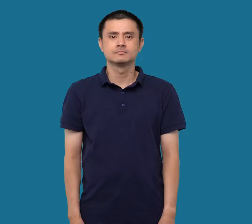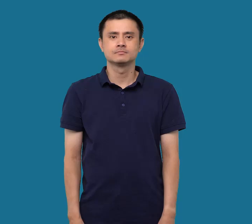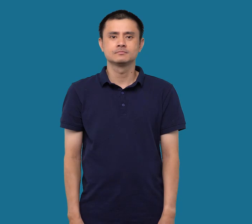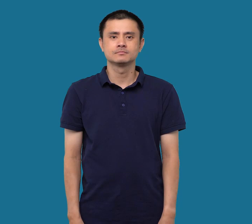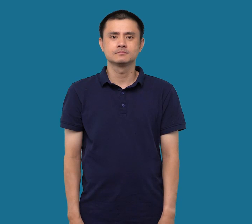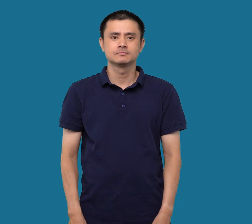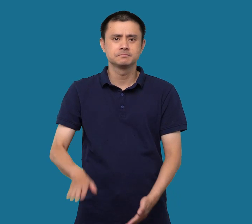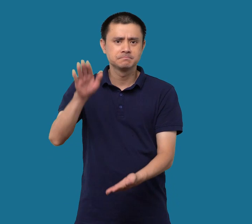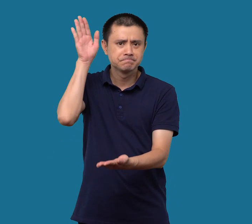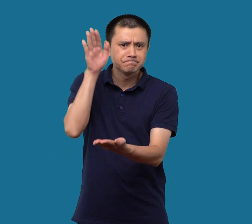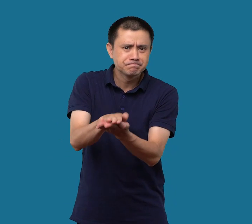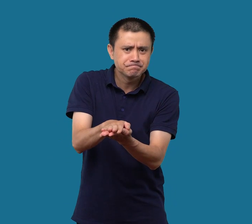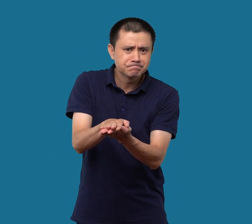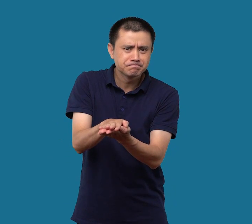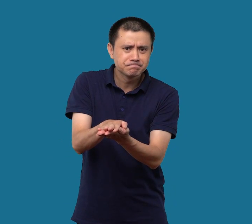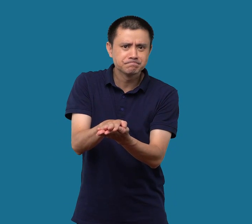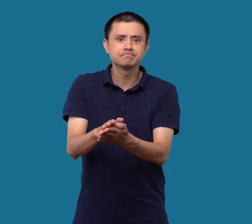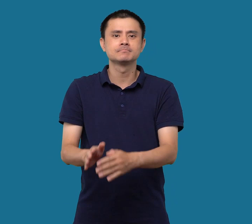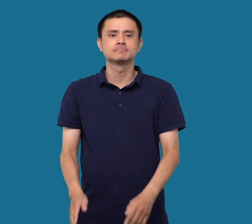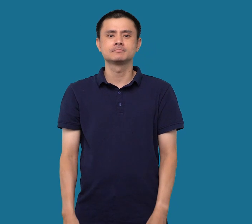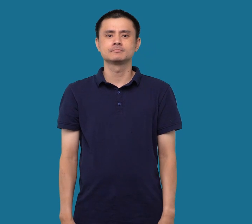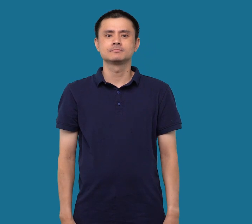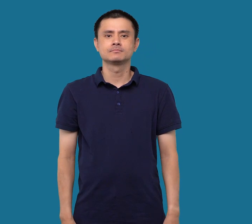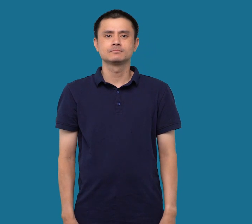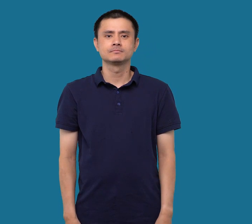giẫm